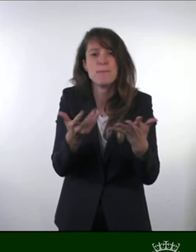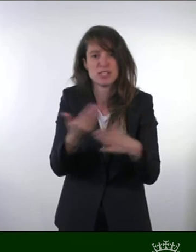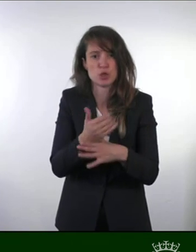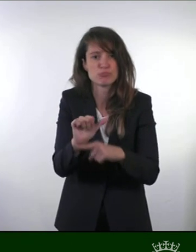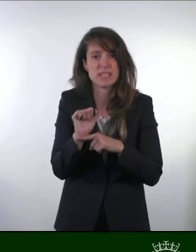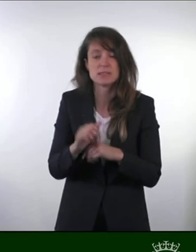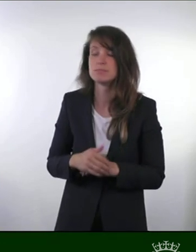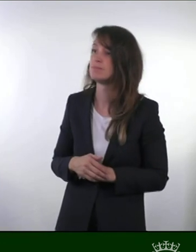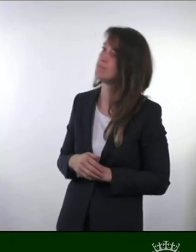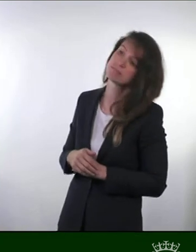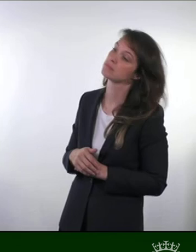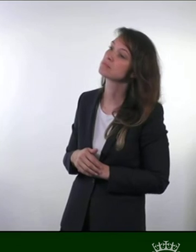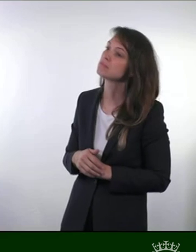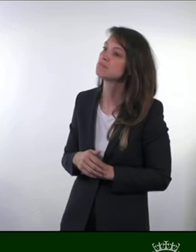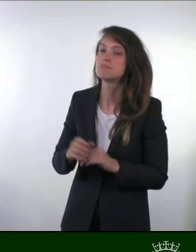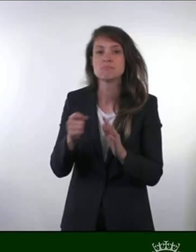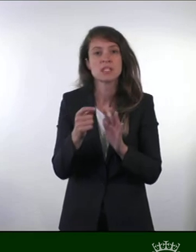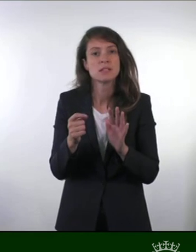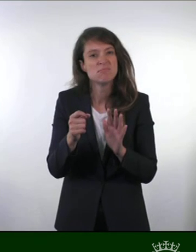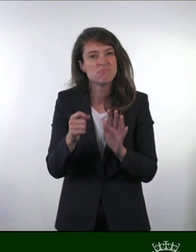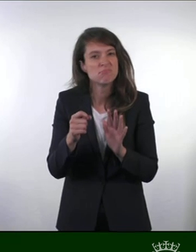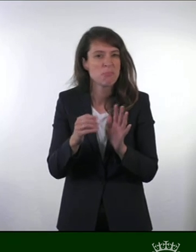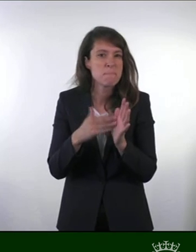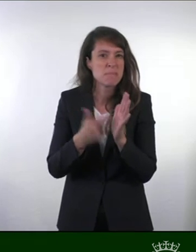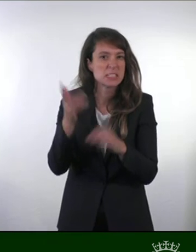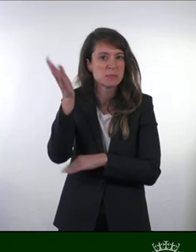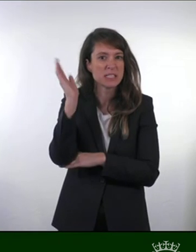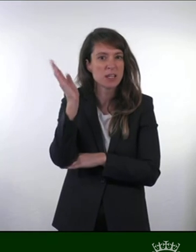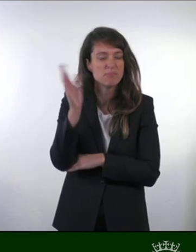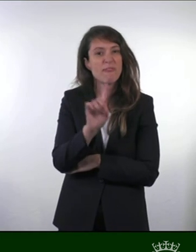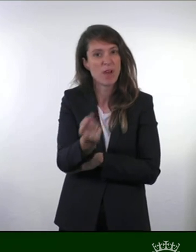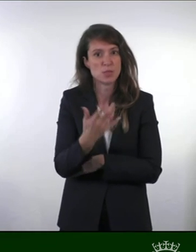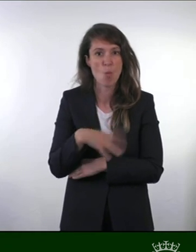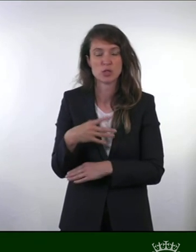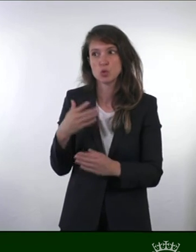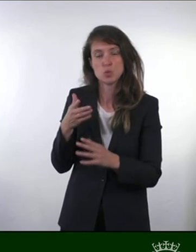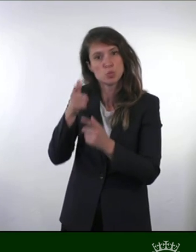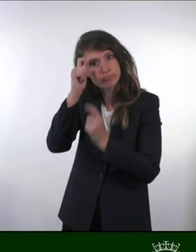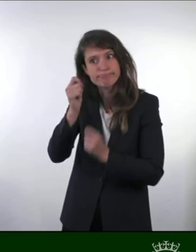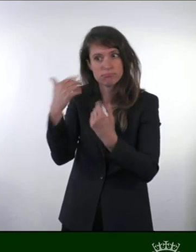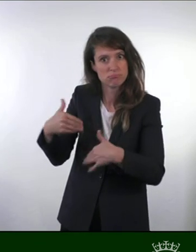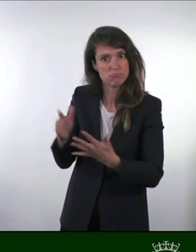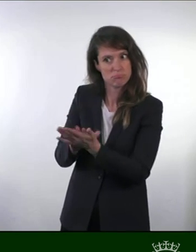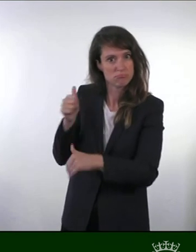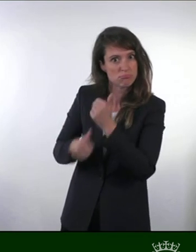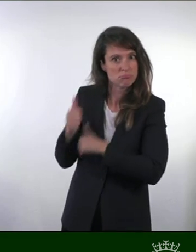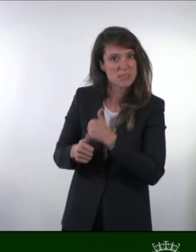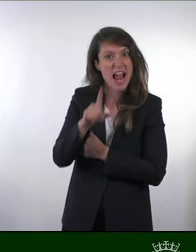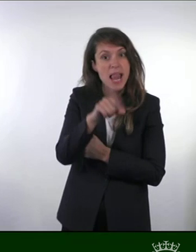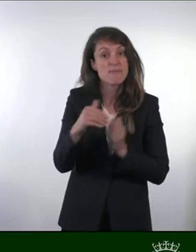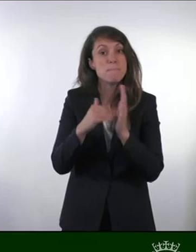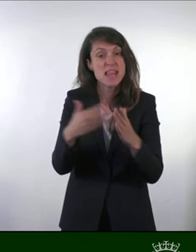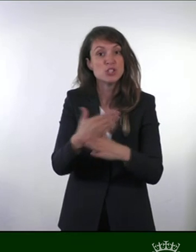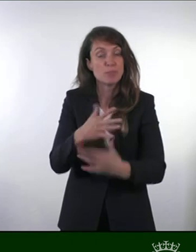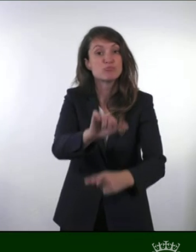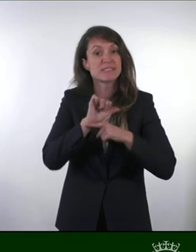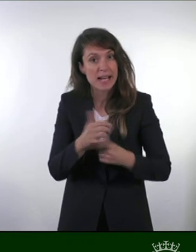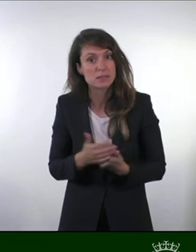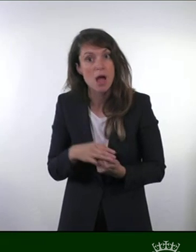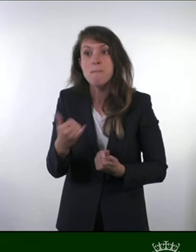The right honourable and learned Gentleman might first pay tribute to the work of this Government in protecting 11 million jobs throughout this crisis.